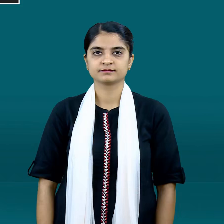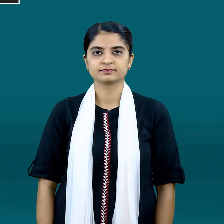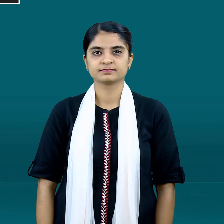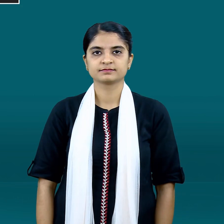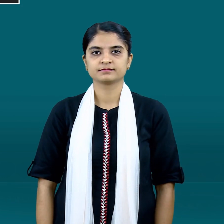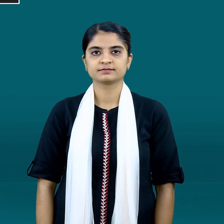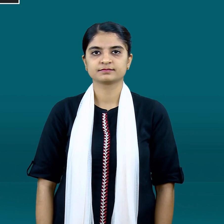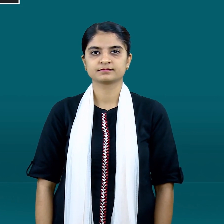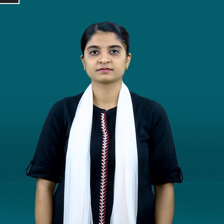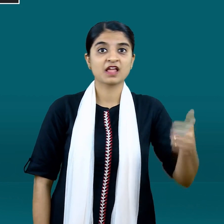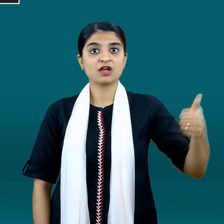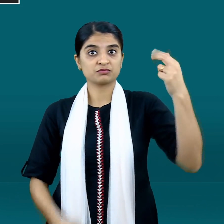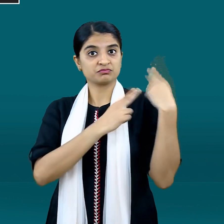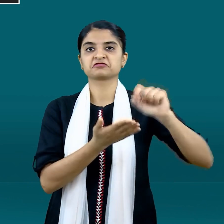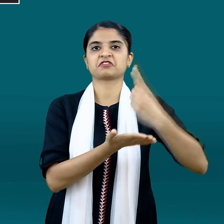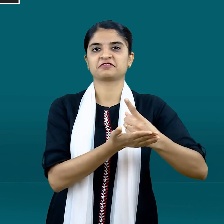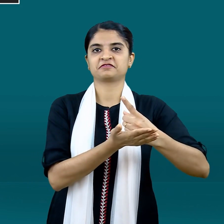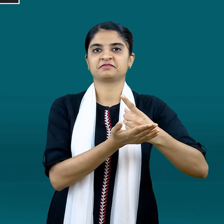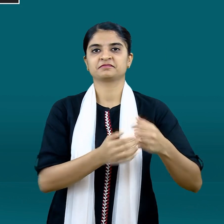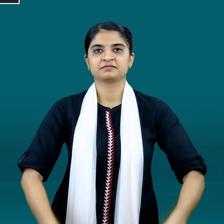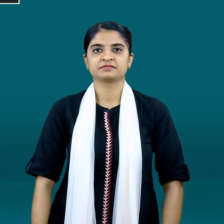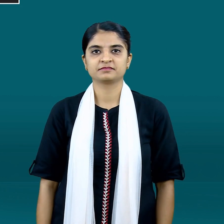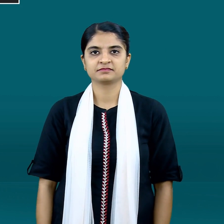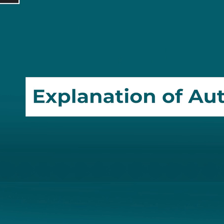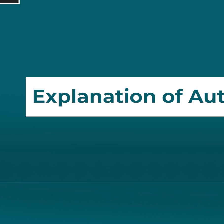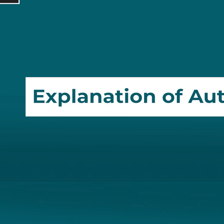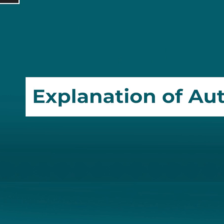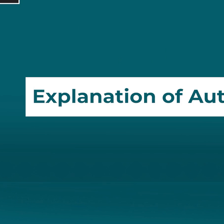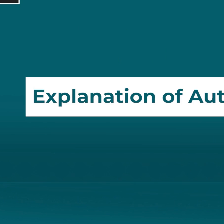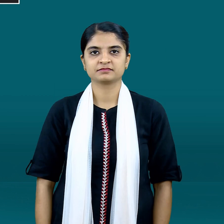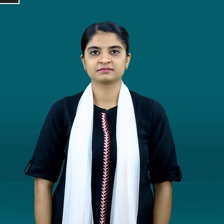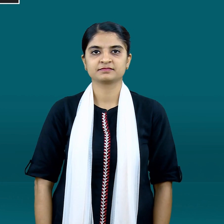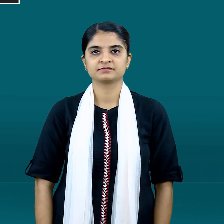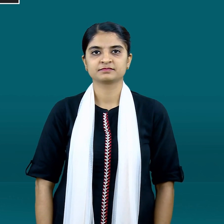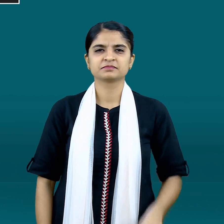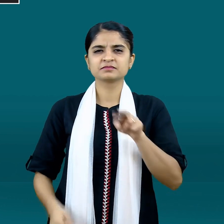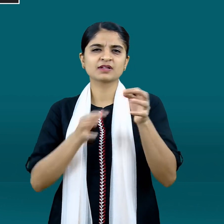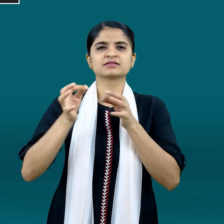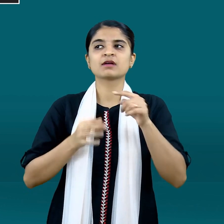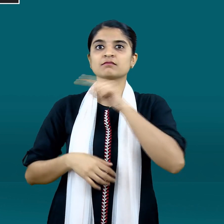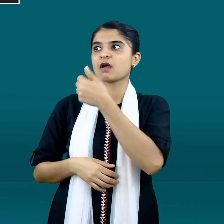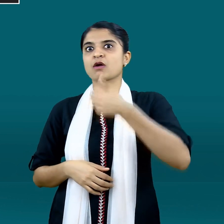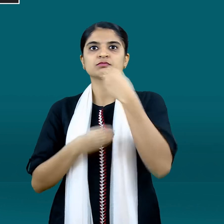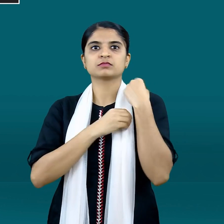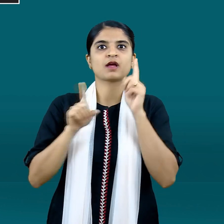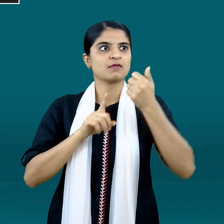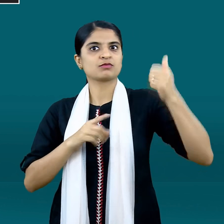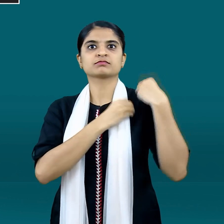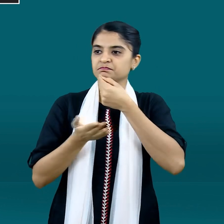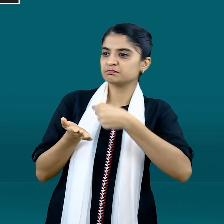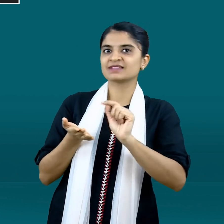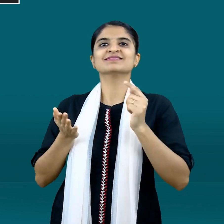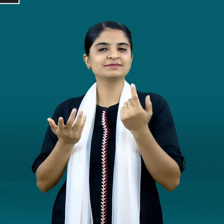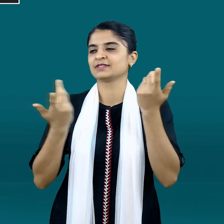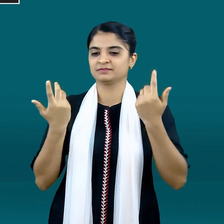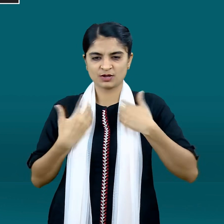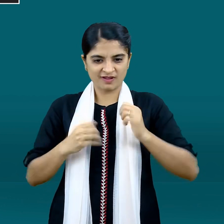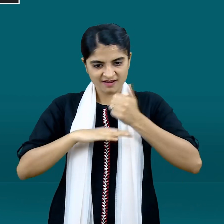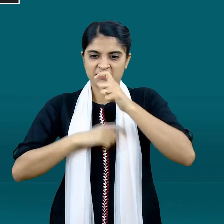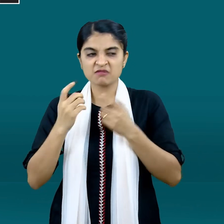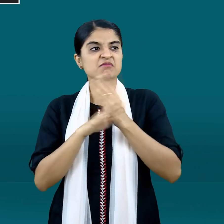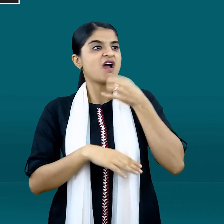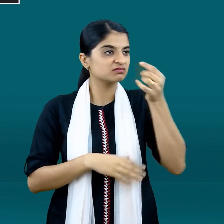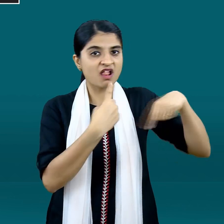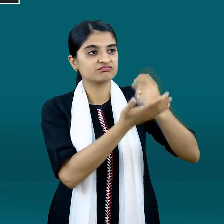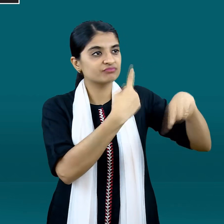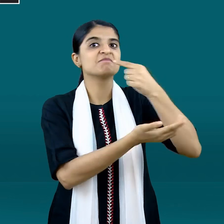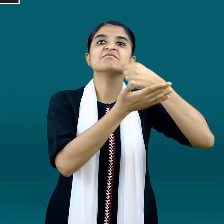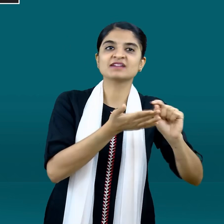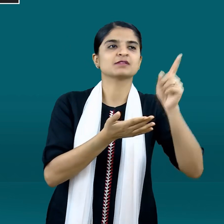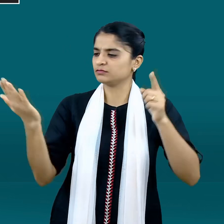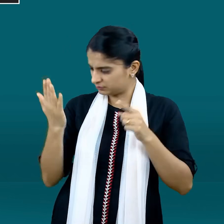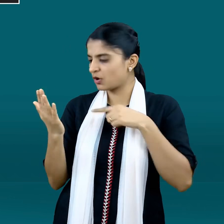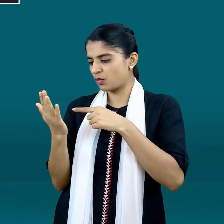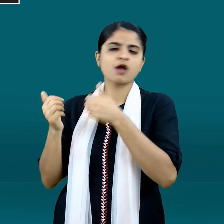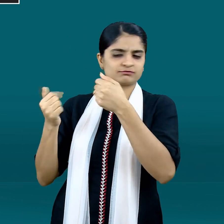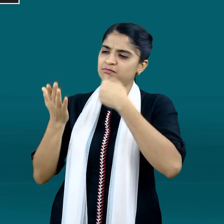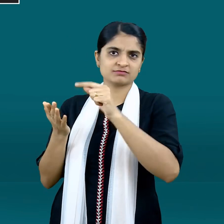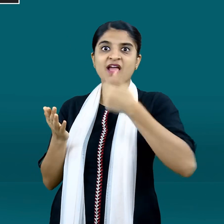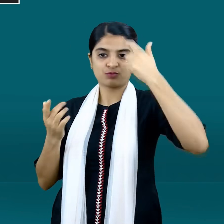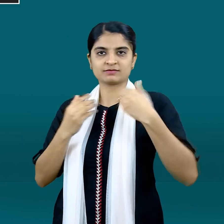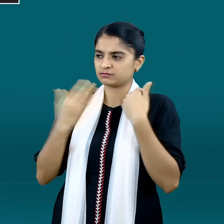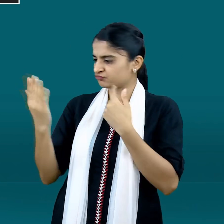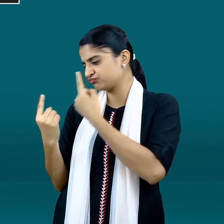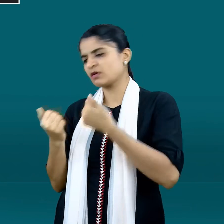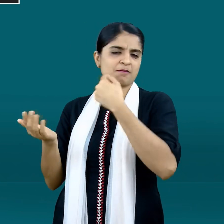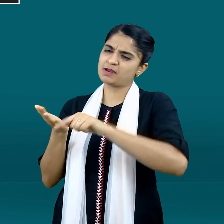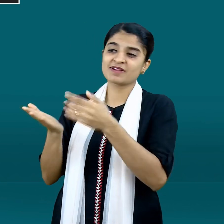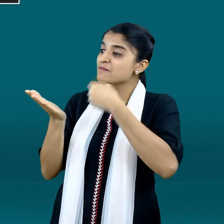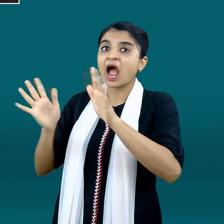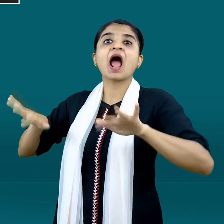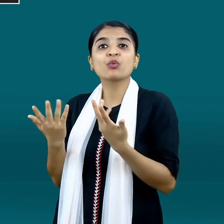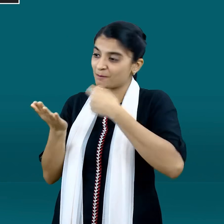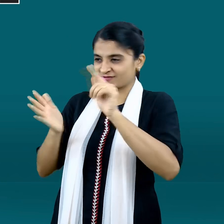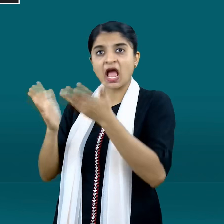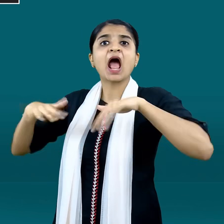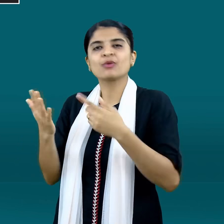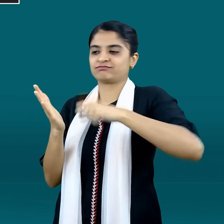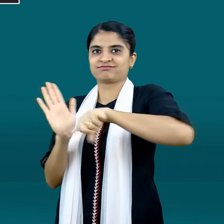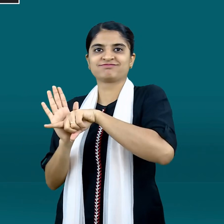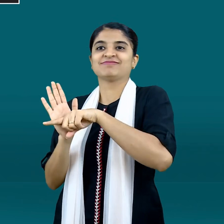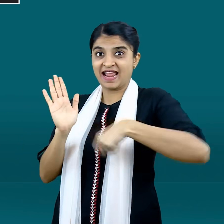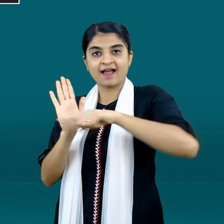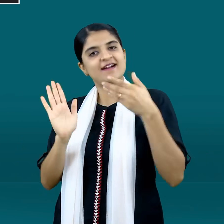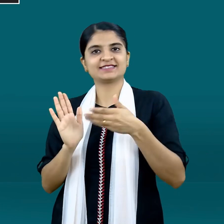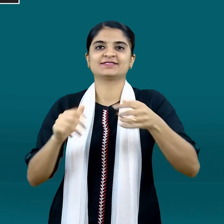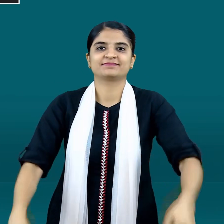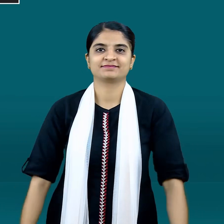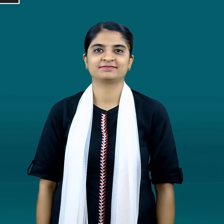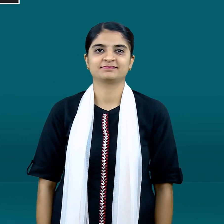Authorised Signature